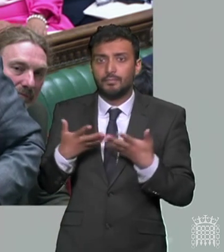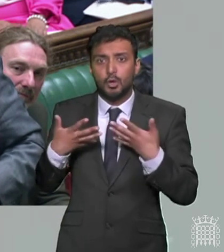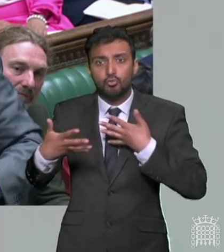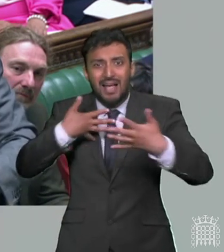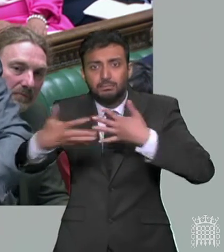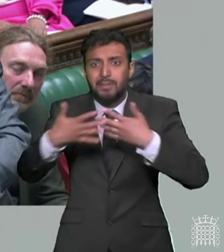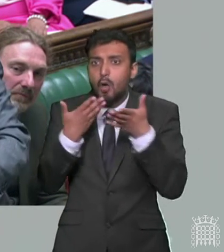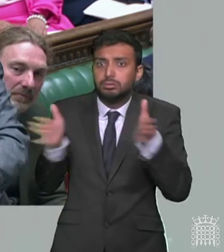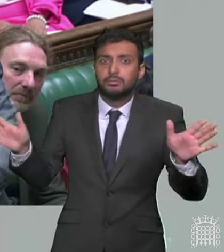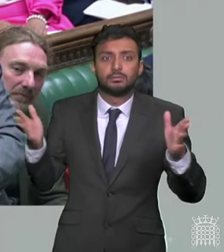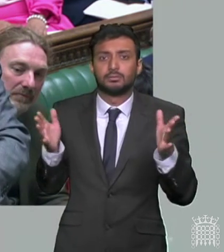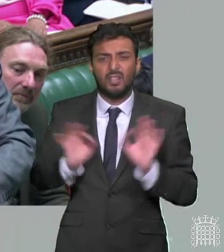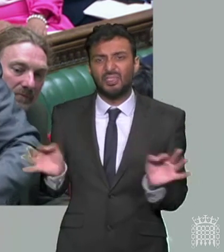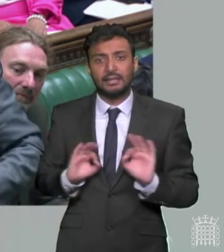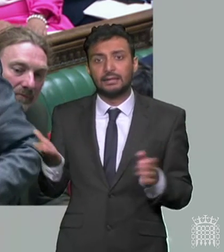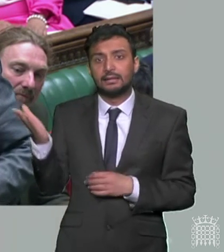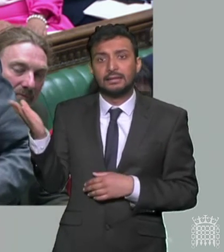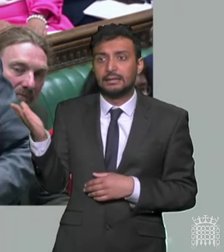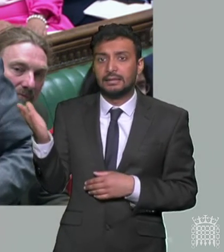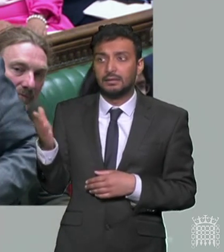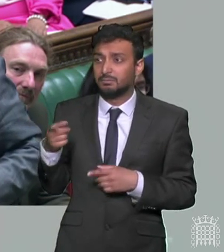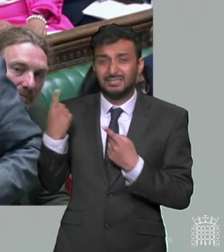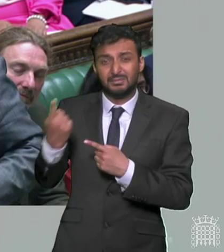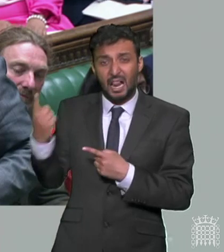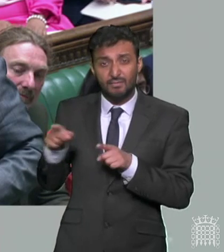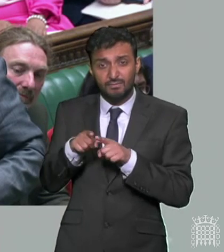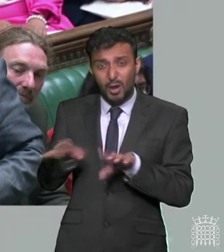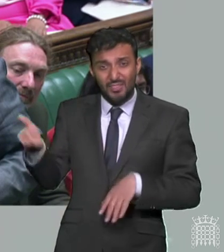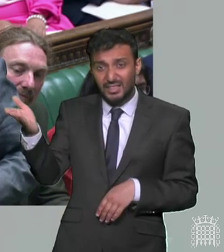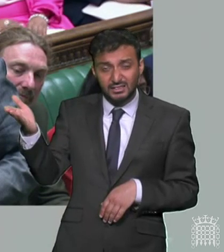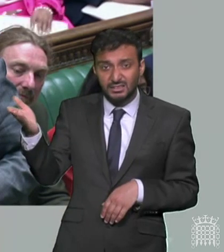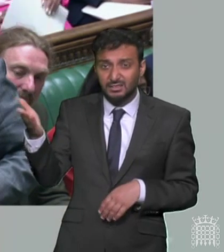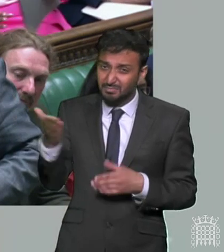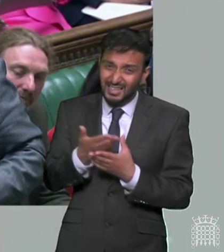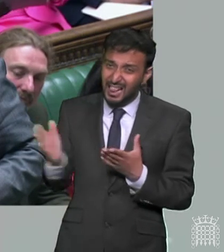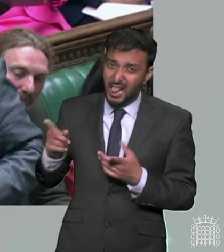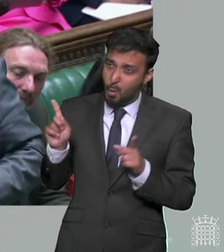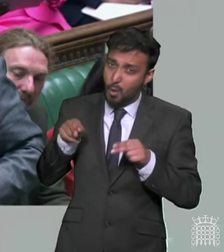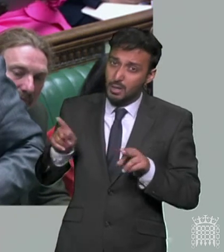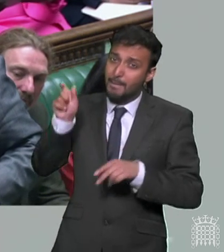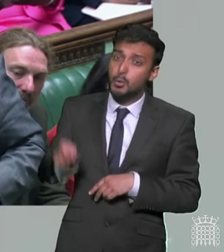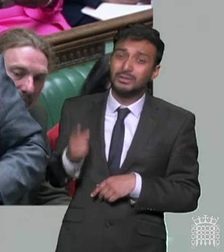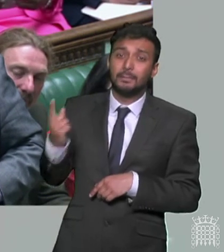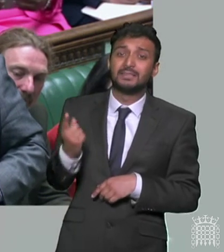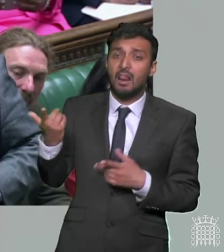That is just not part of his way of being, and it speaks for the type of man that he is.